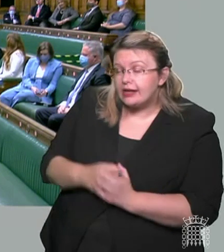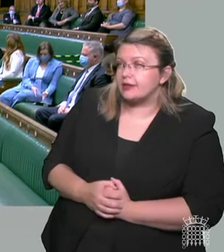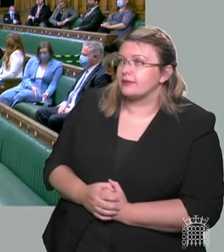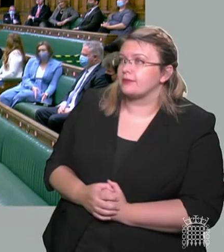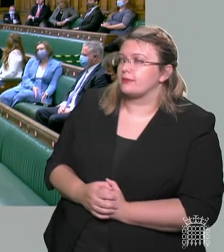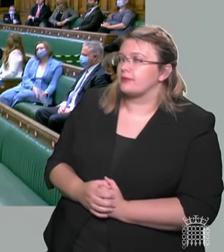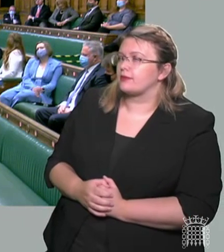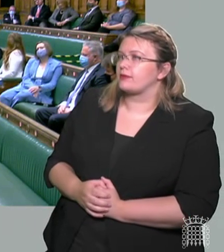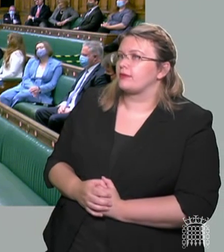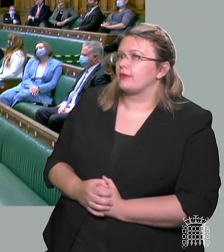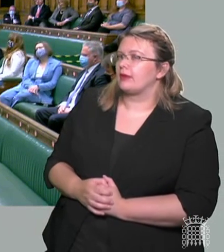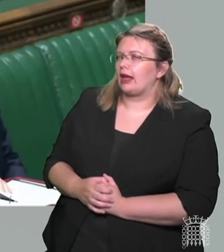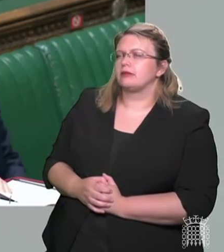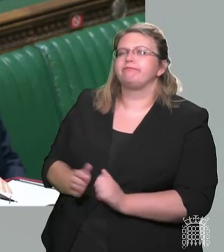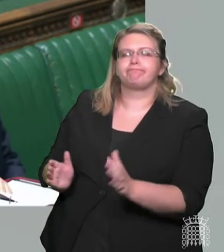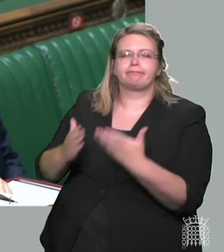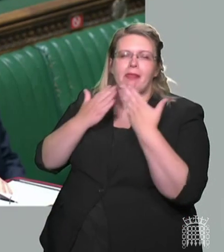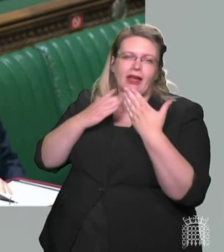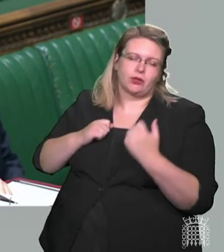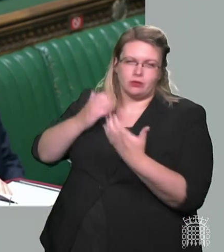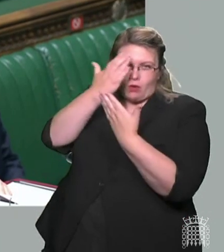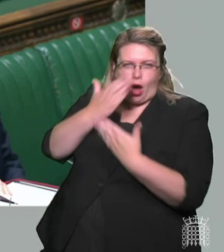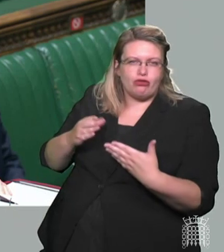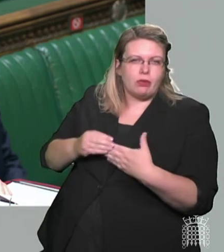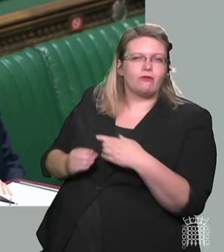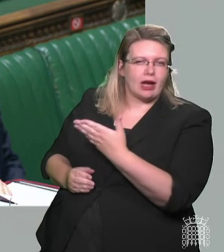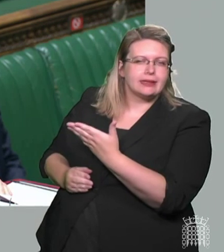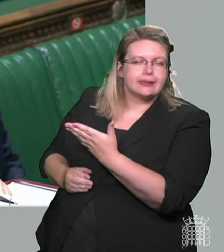Yes. I thank my honourable Friend, who is absolutely right.